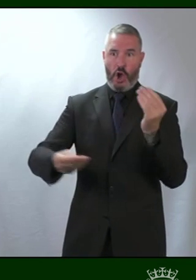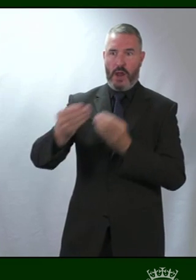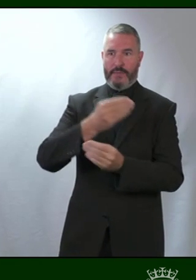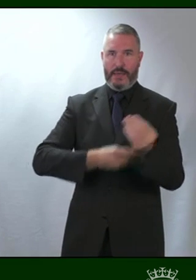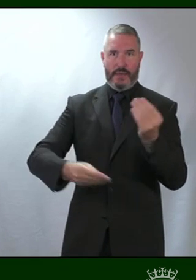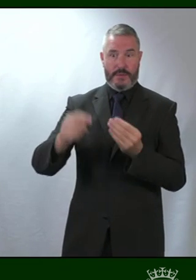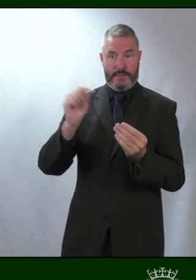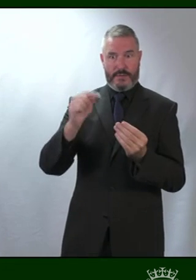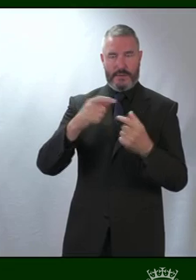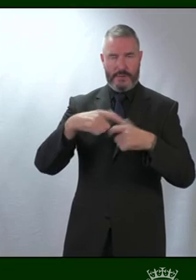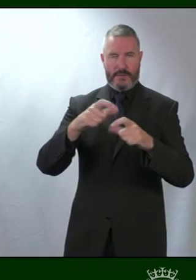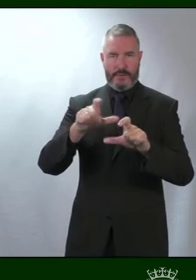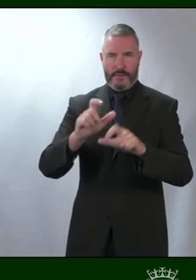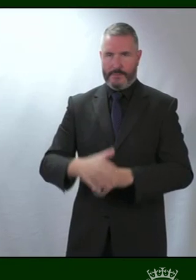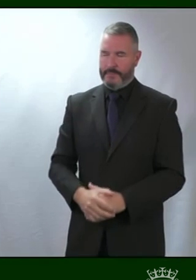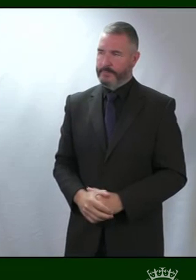That is the essence of our approach.